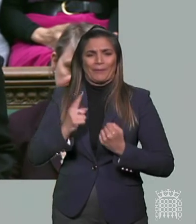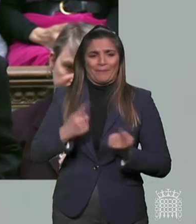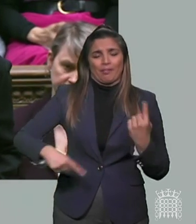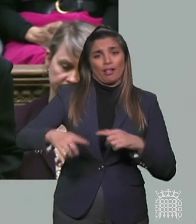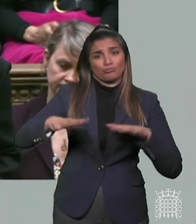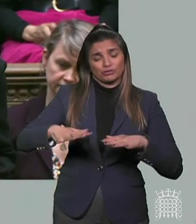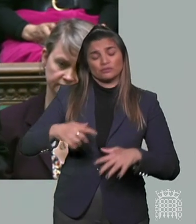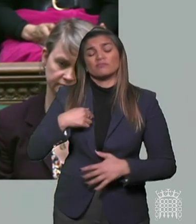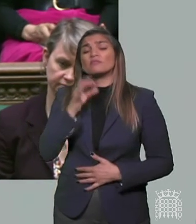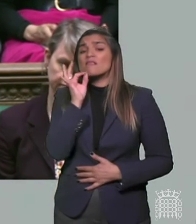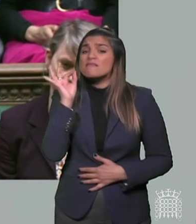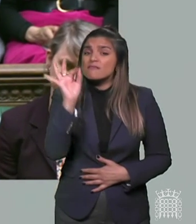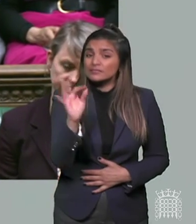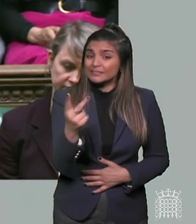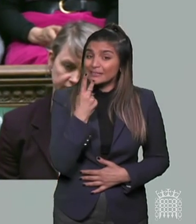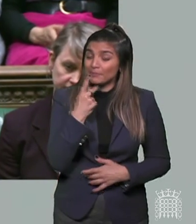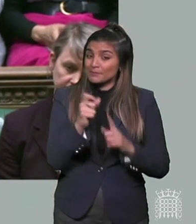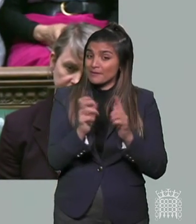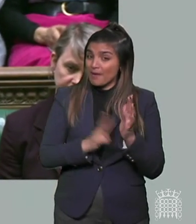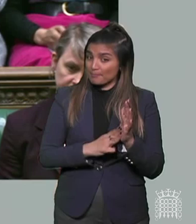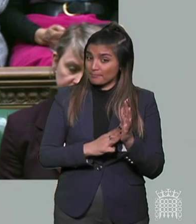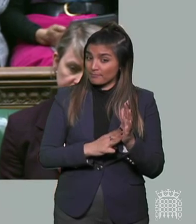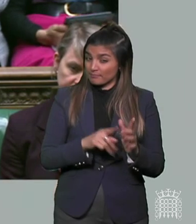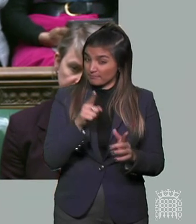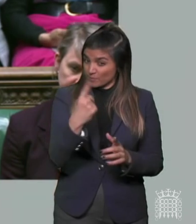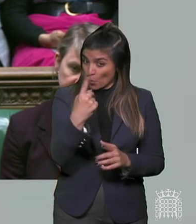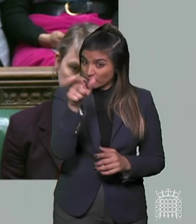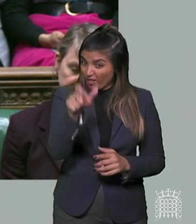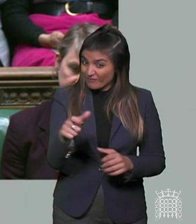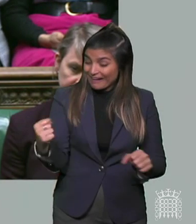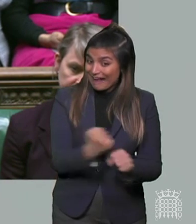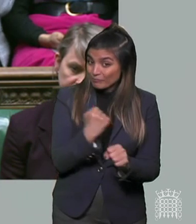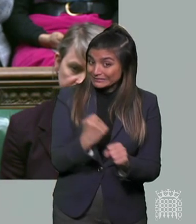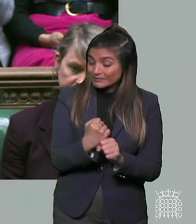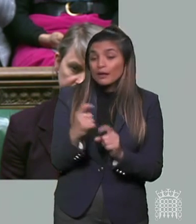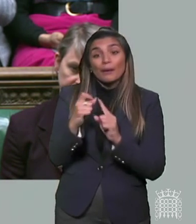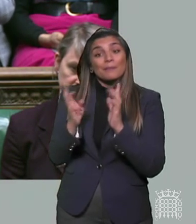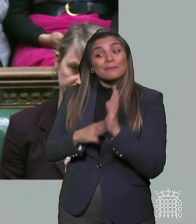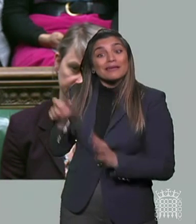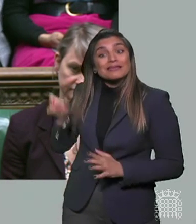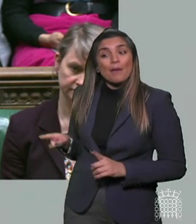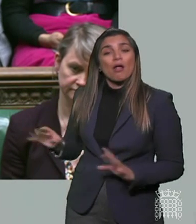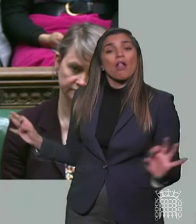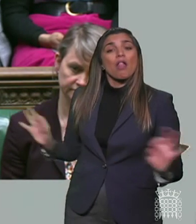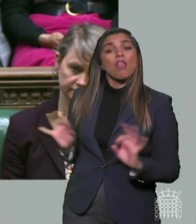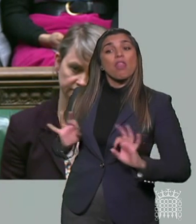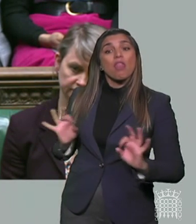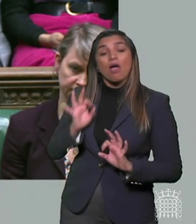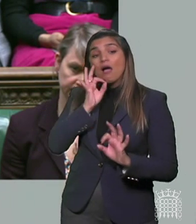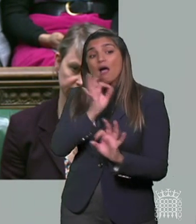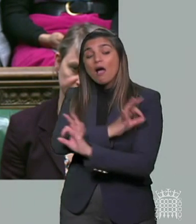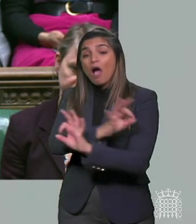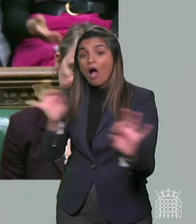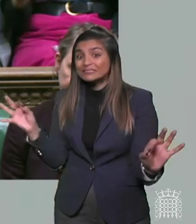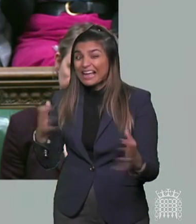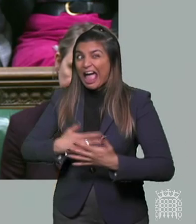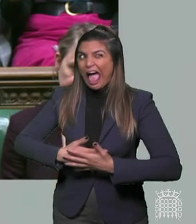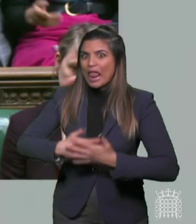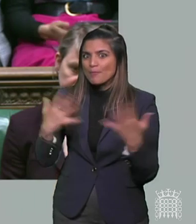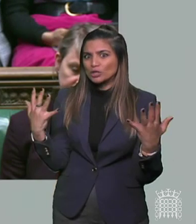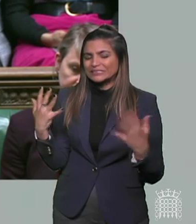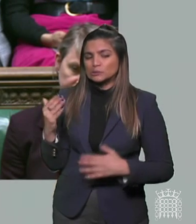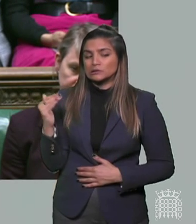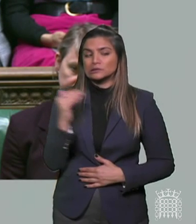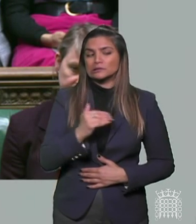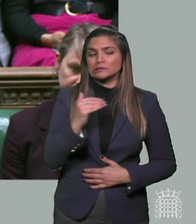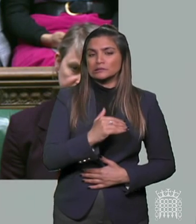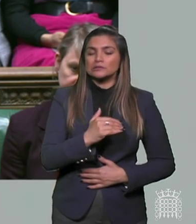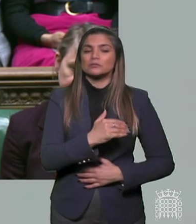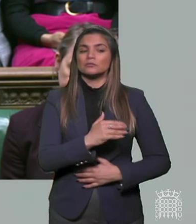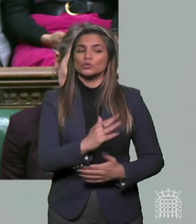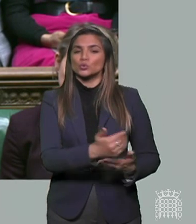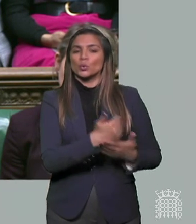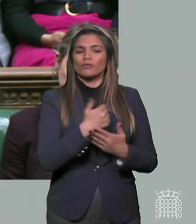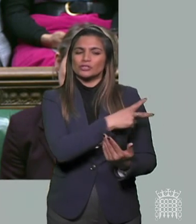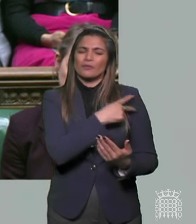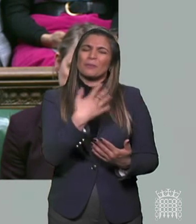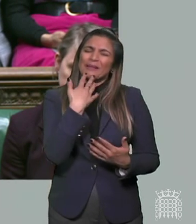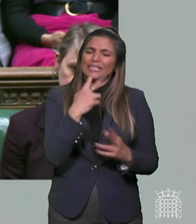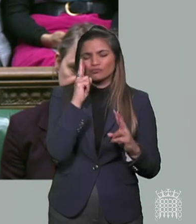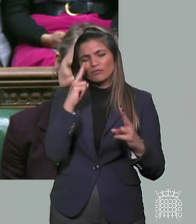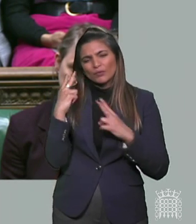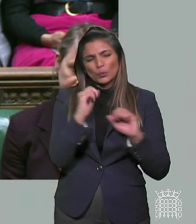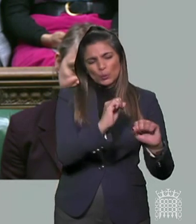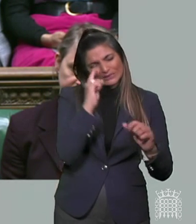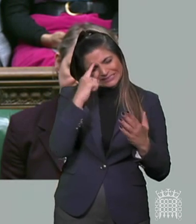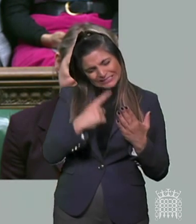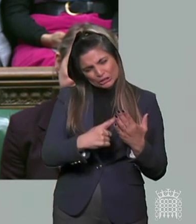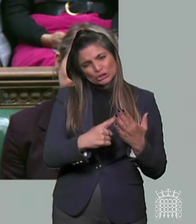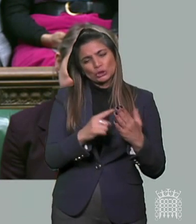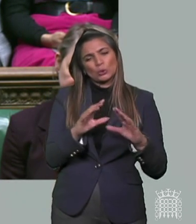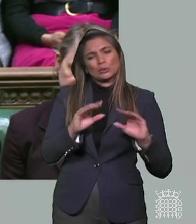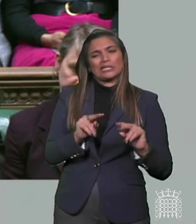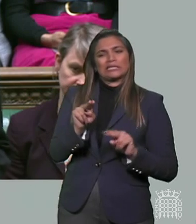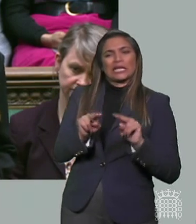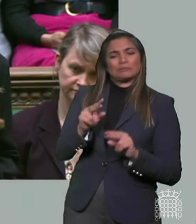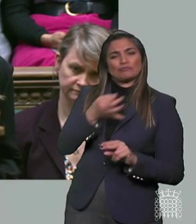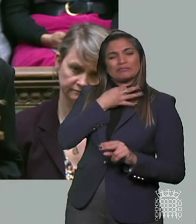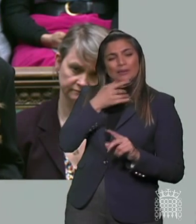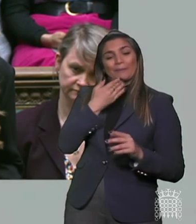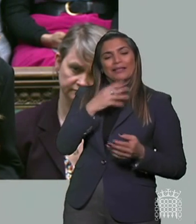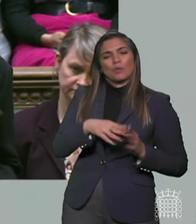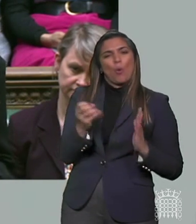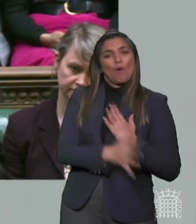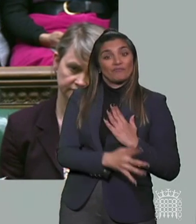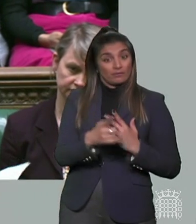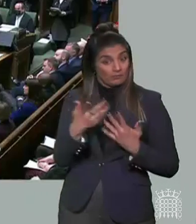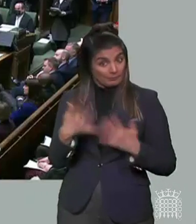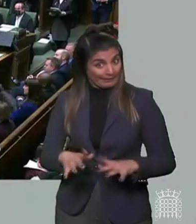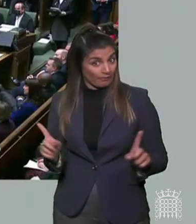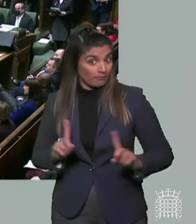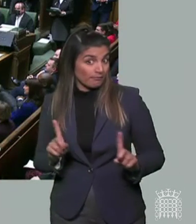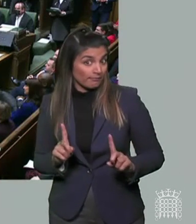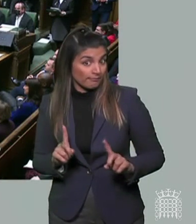So I ask the Deputy Prime Minister: can he guarantee that the Prime Minister never asked anyone to urge the security services to revise, reconsider or withdraw their assessment of Lord Lebedev of Hampton and Siberia?